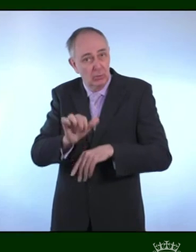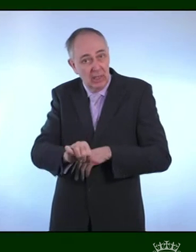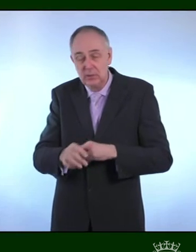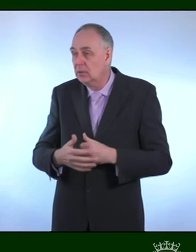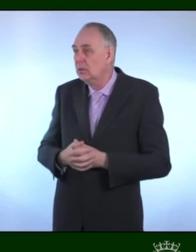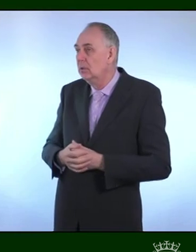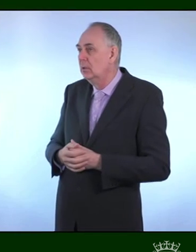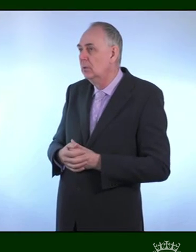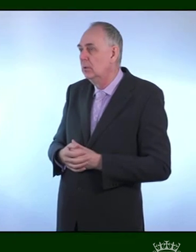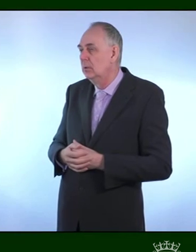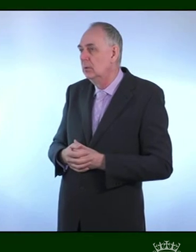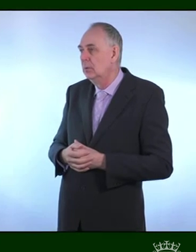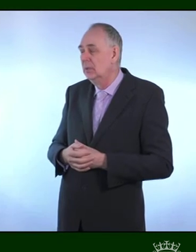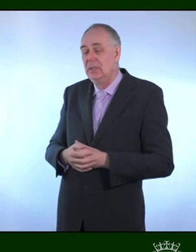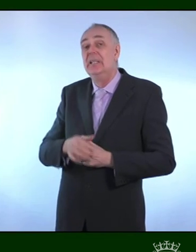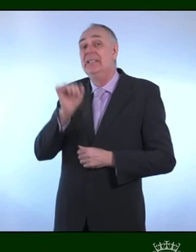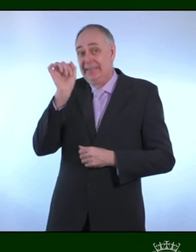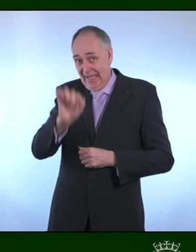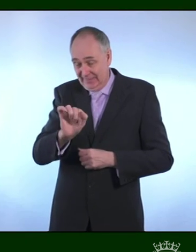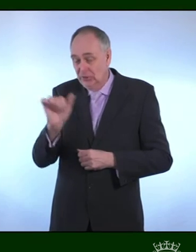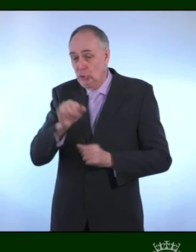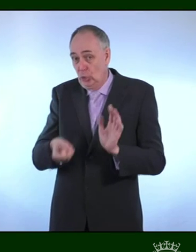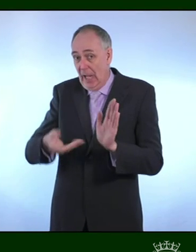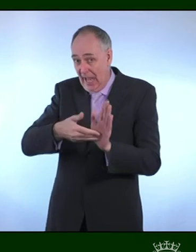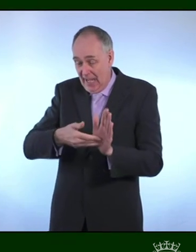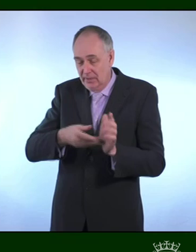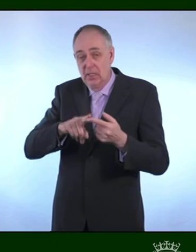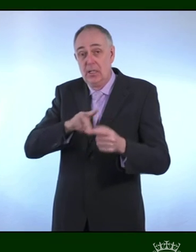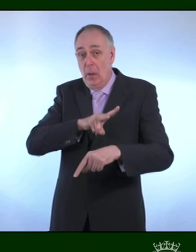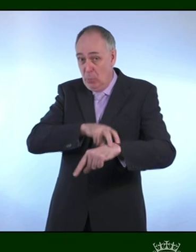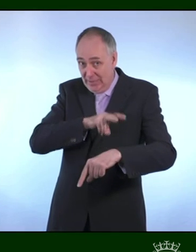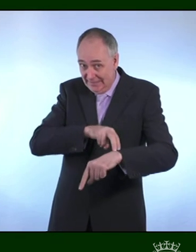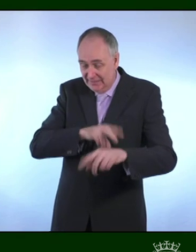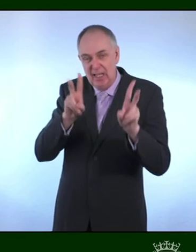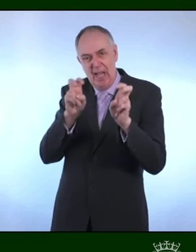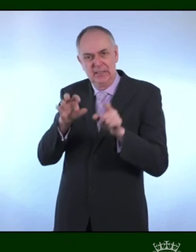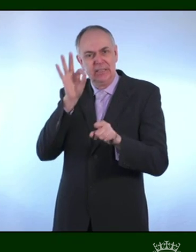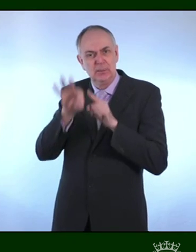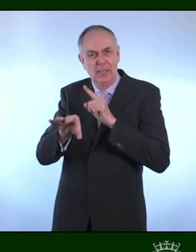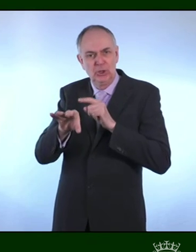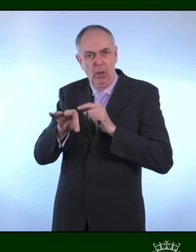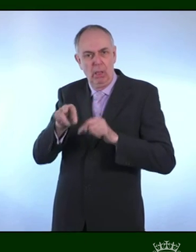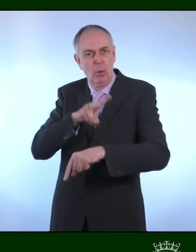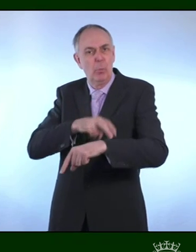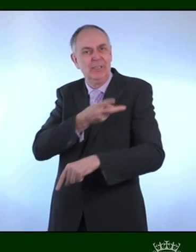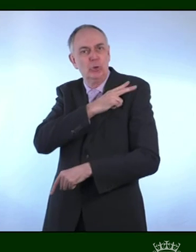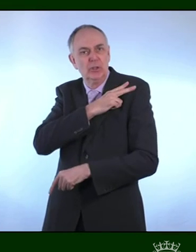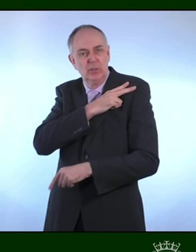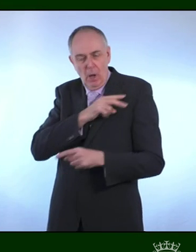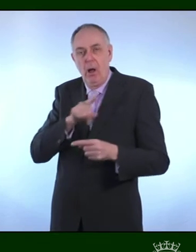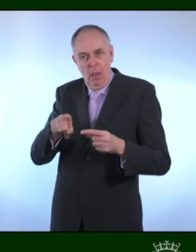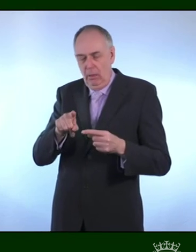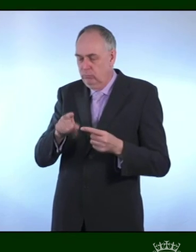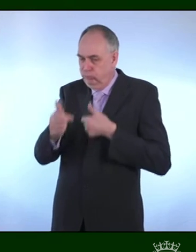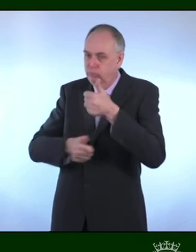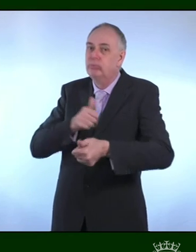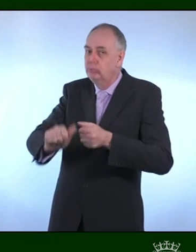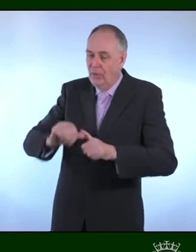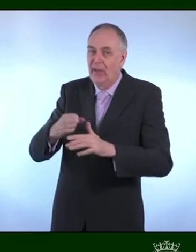Yes, indeed, and I should have added the police, specials and everybody who serves in our incredible police force for what they do.